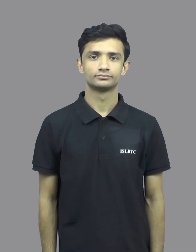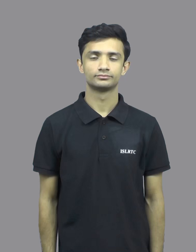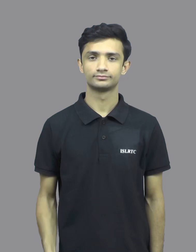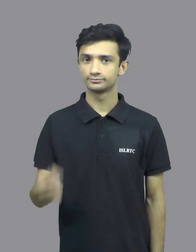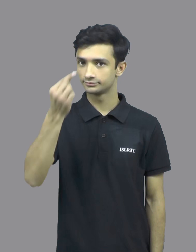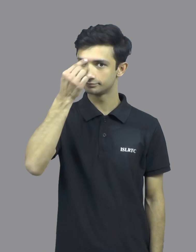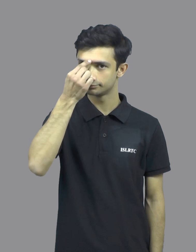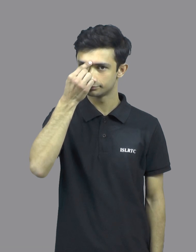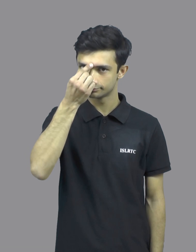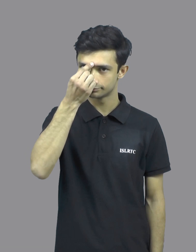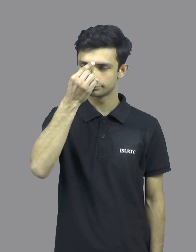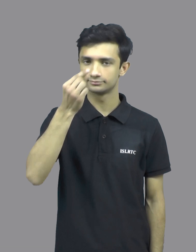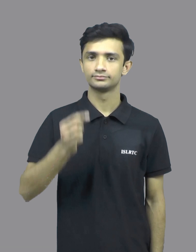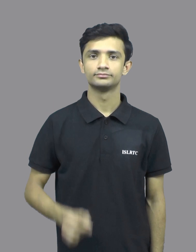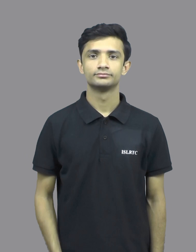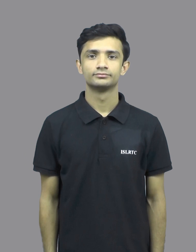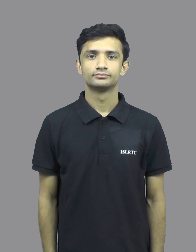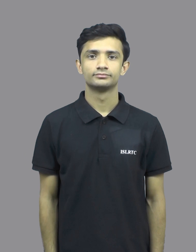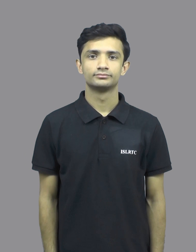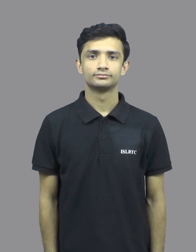Bindi